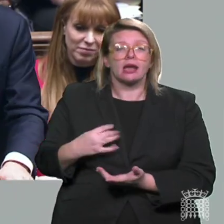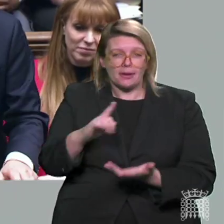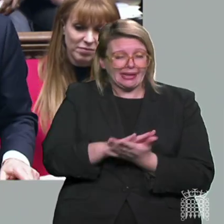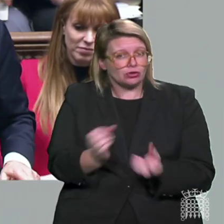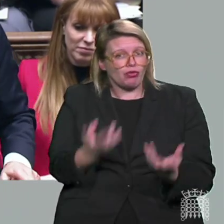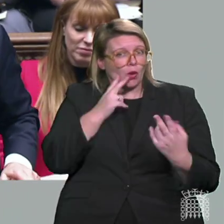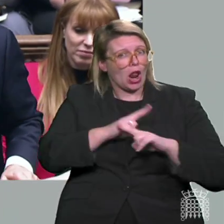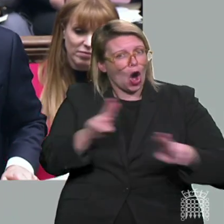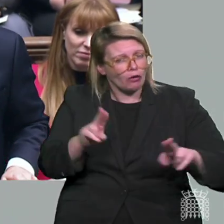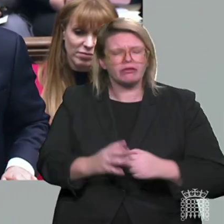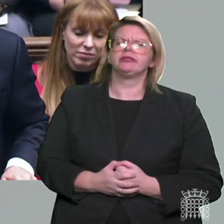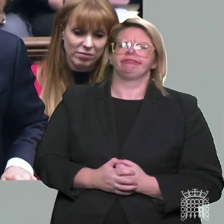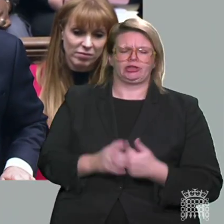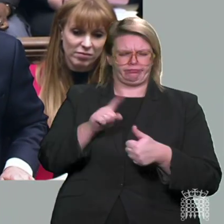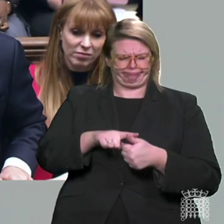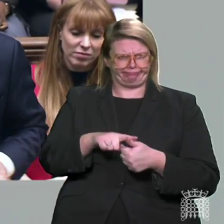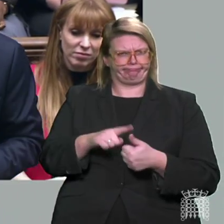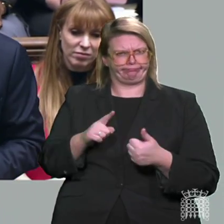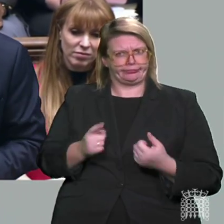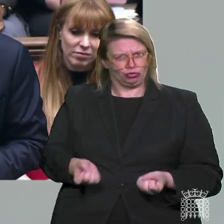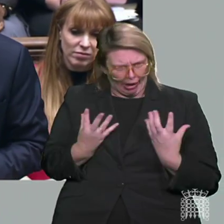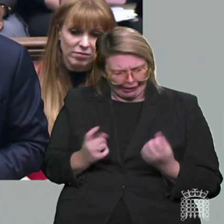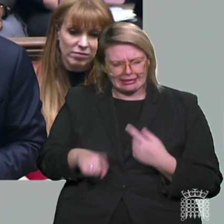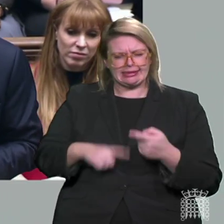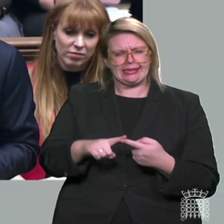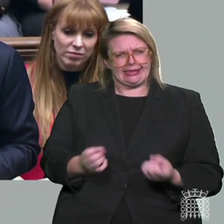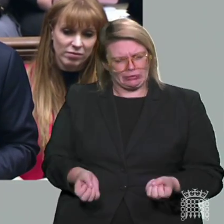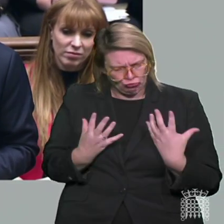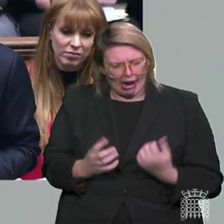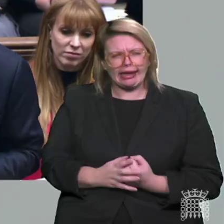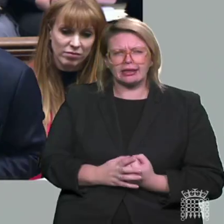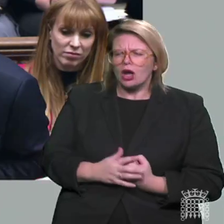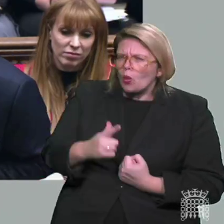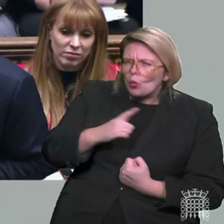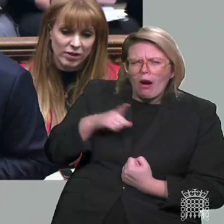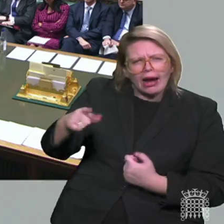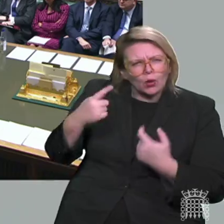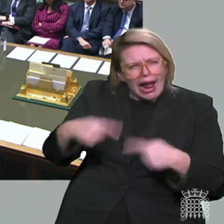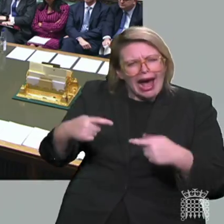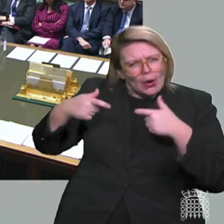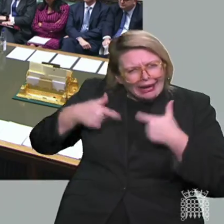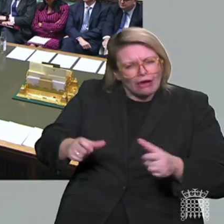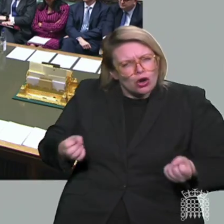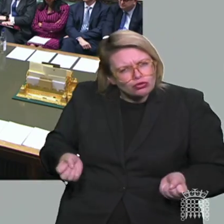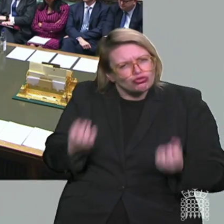Why is he choosing to prolong the misery rather than end these strikes?